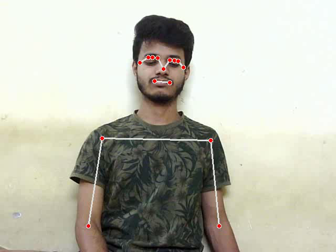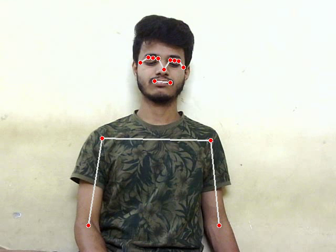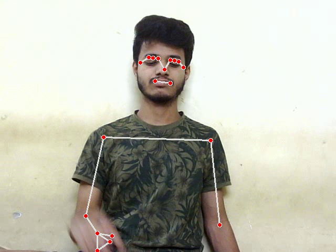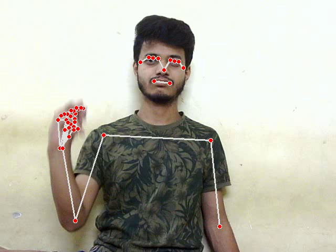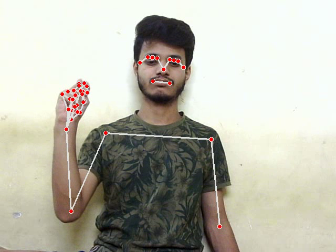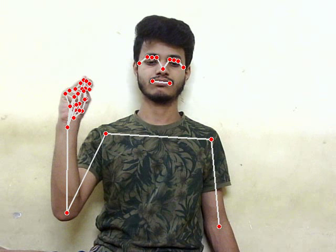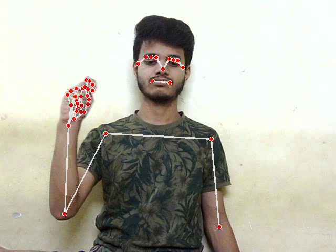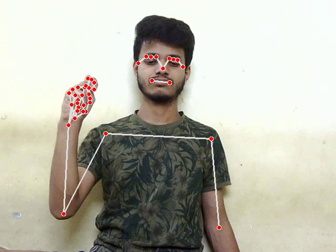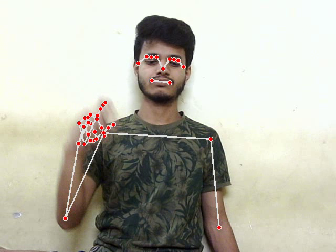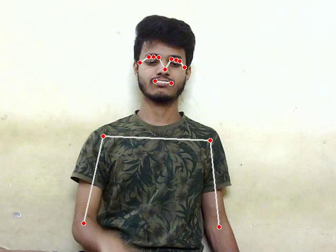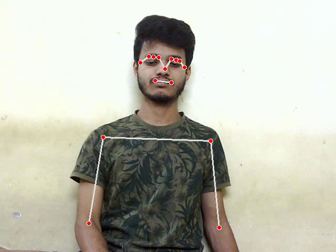bathroom